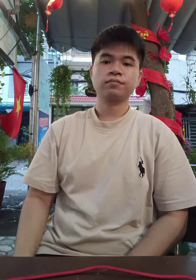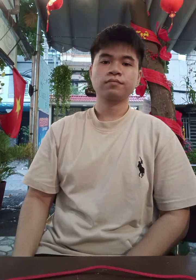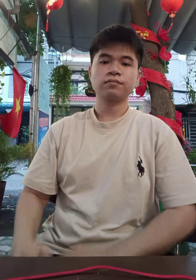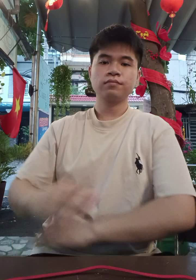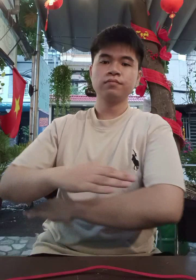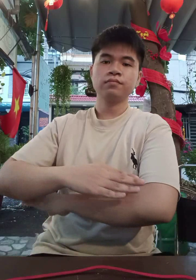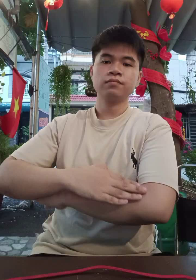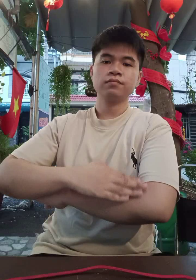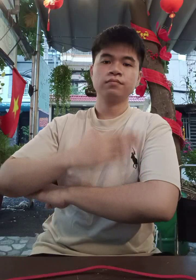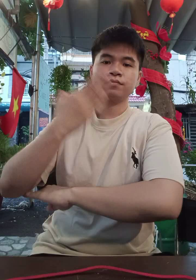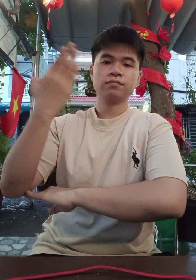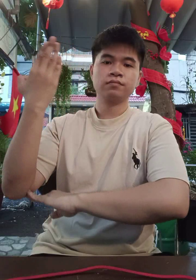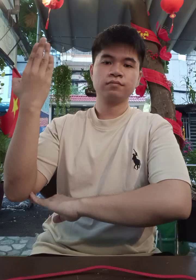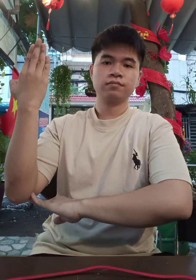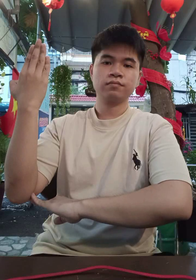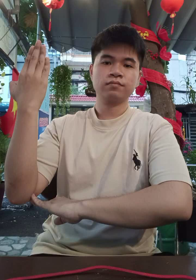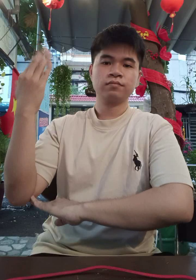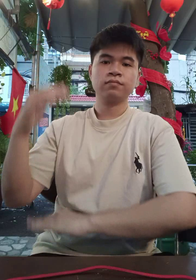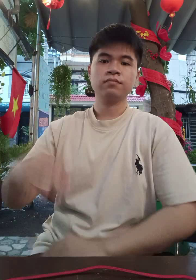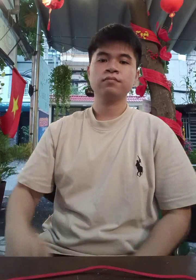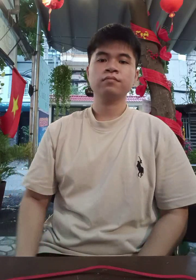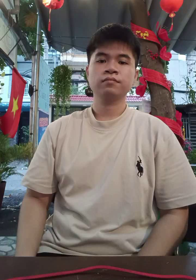buoi sang